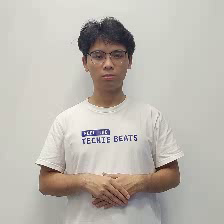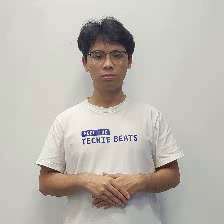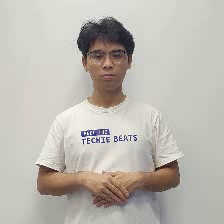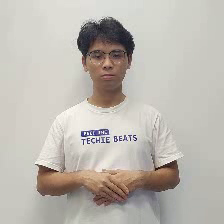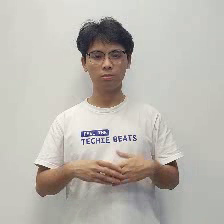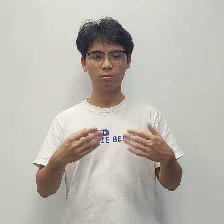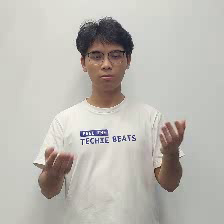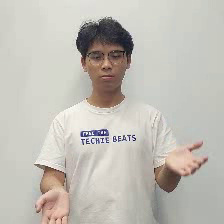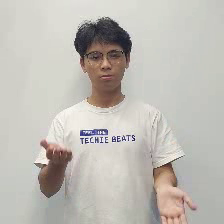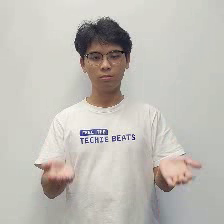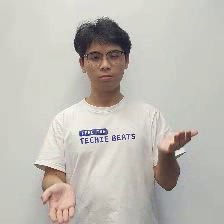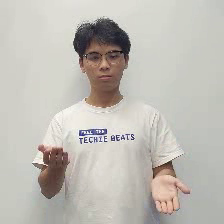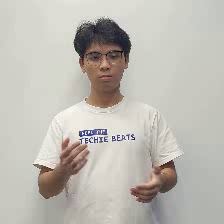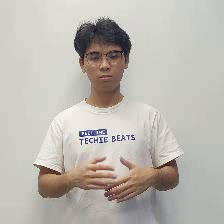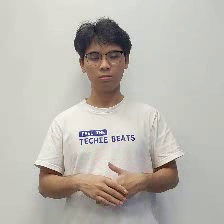Có thể